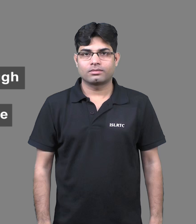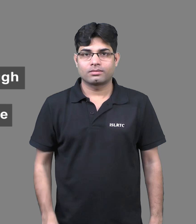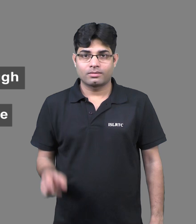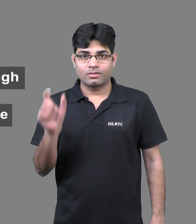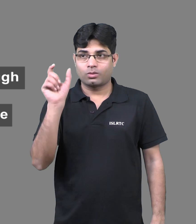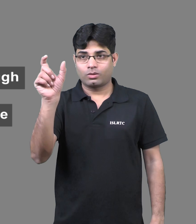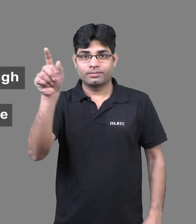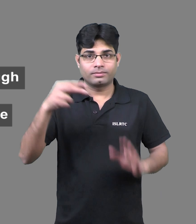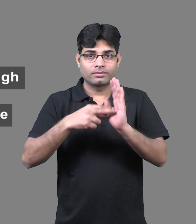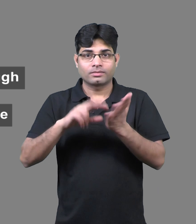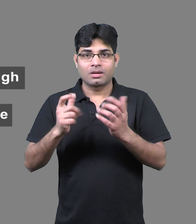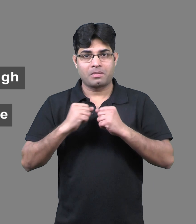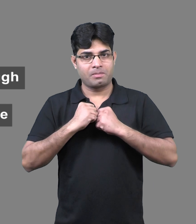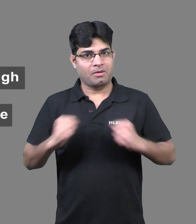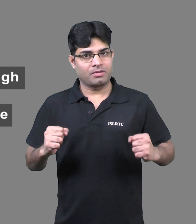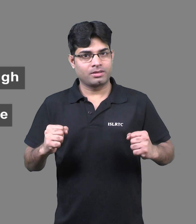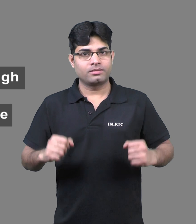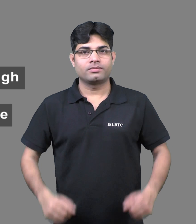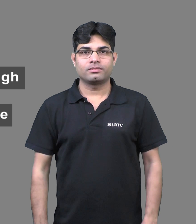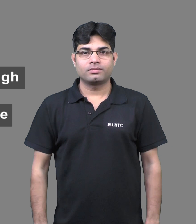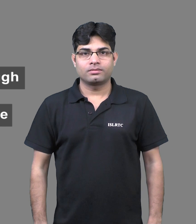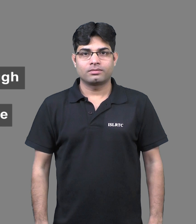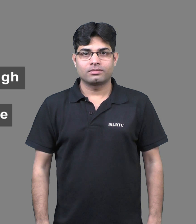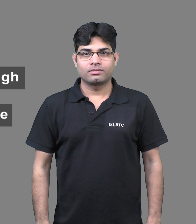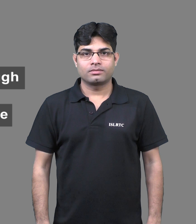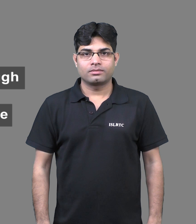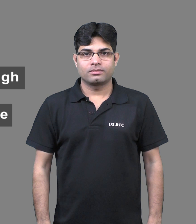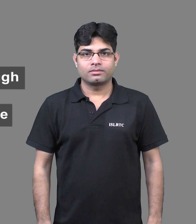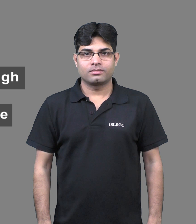Dare Be Brave Enough Have Courage